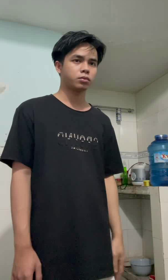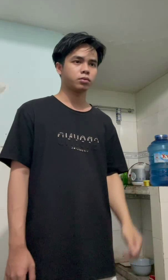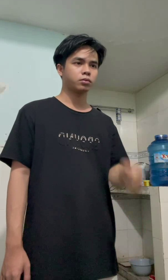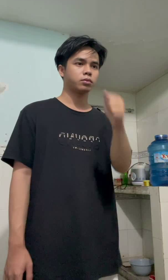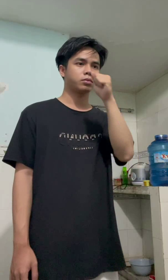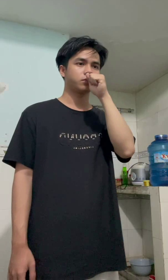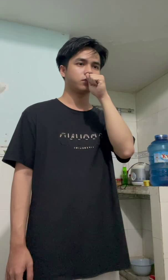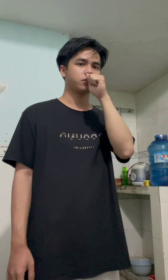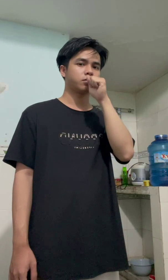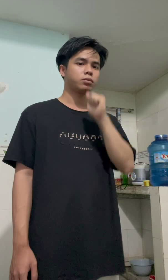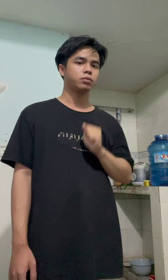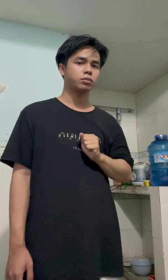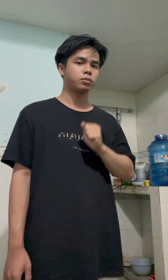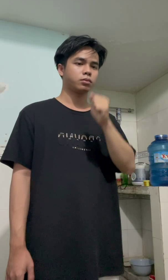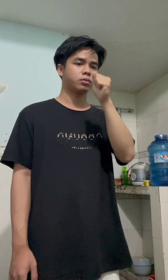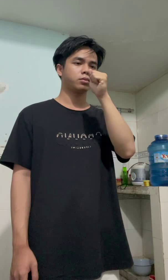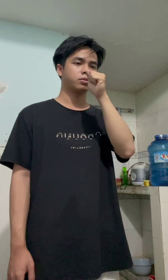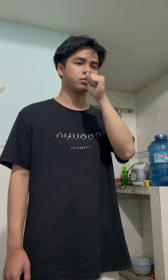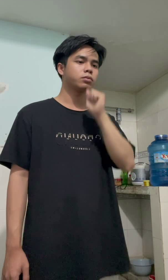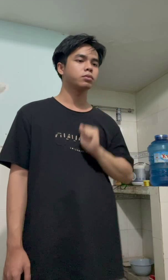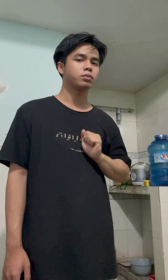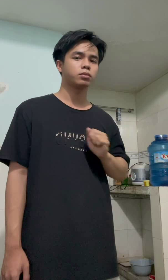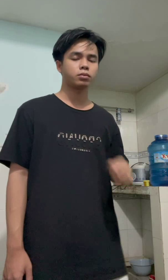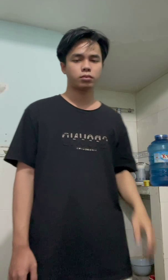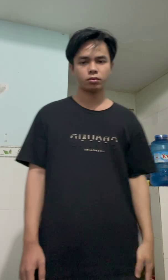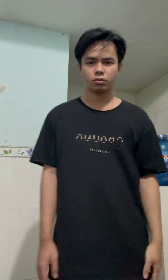dong y